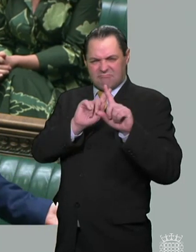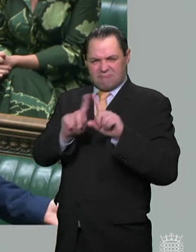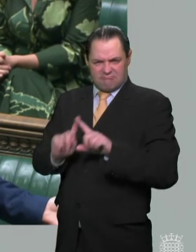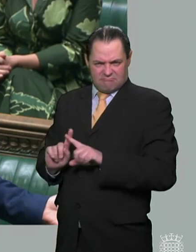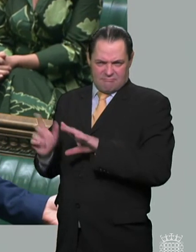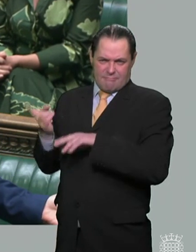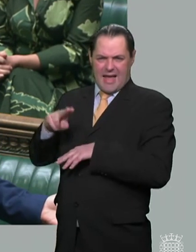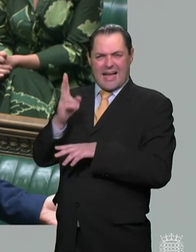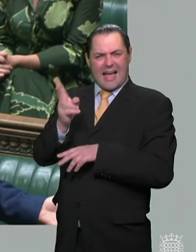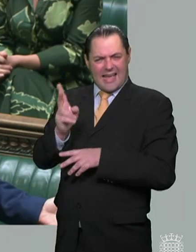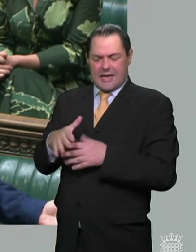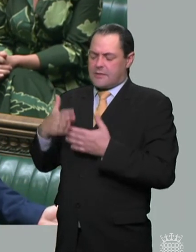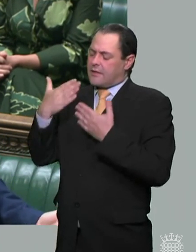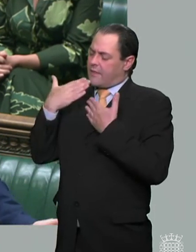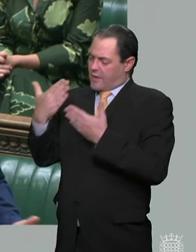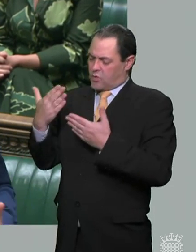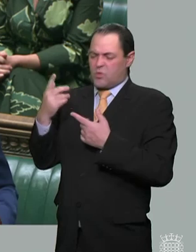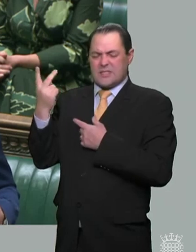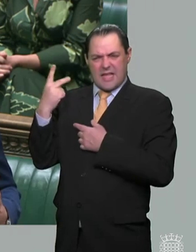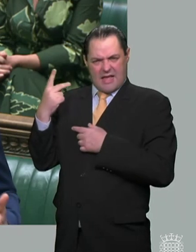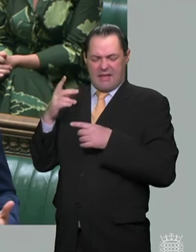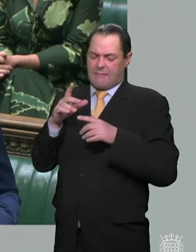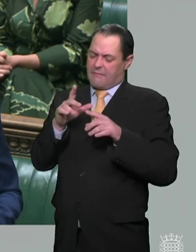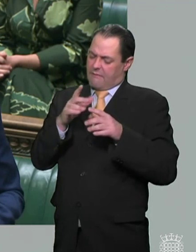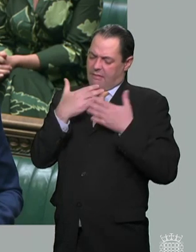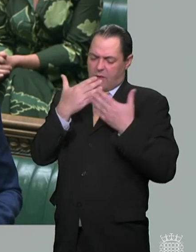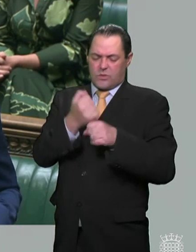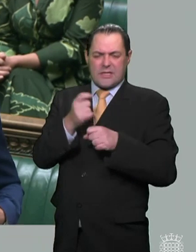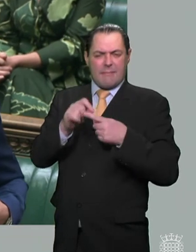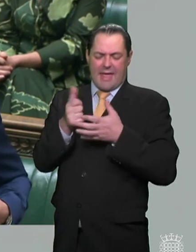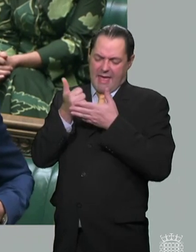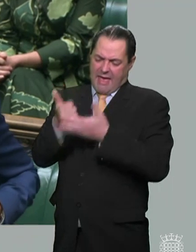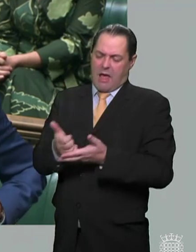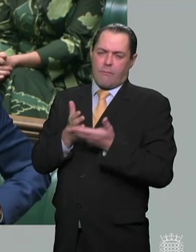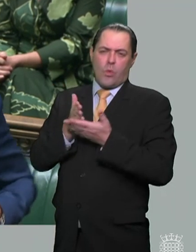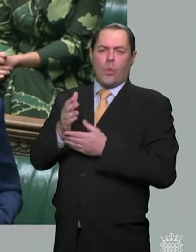I join him in thanking GPs for the heroic job they have done in seeing us through the pandemic.